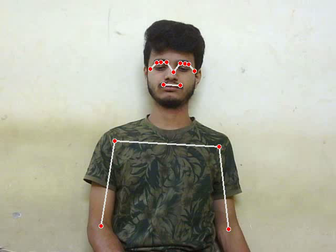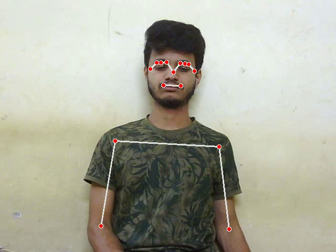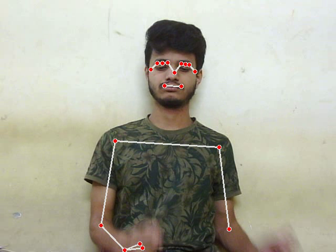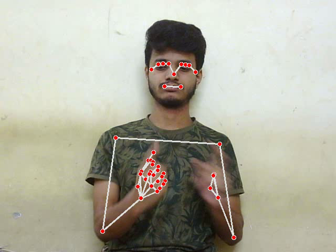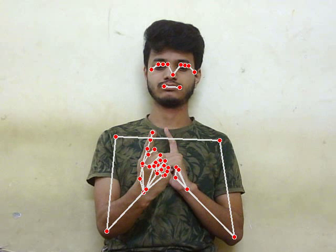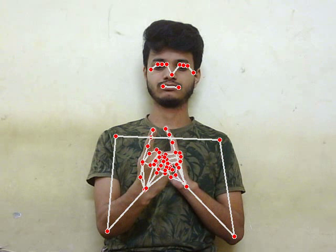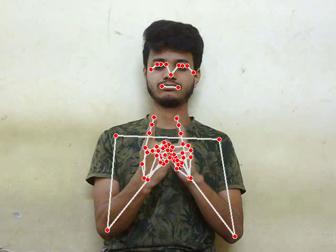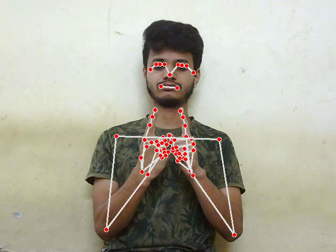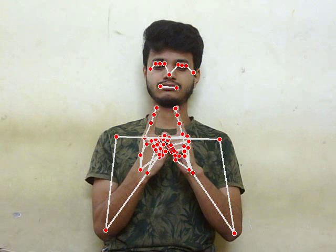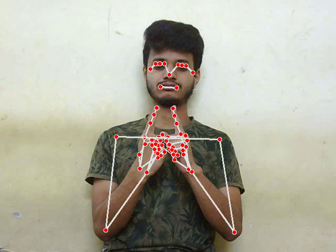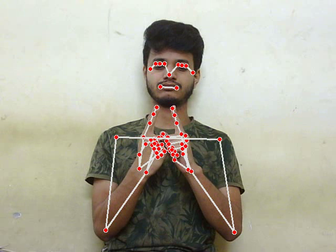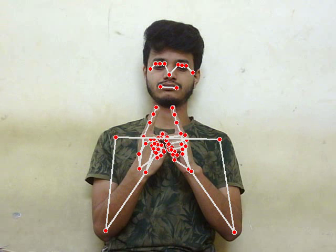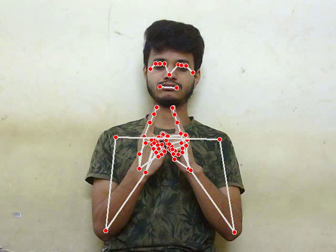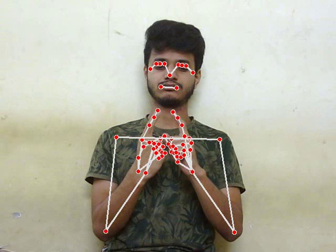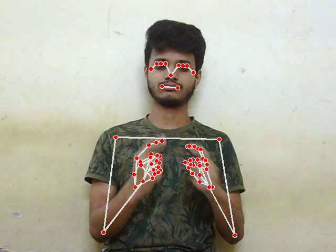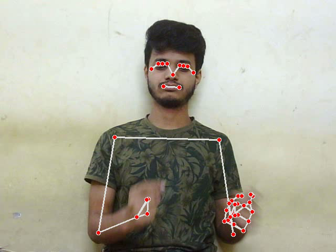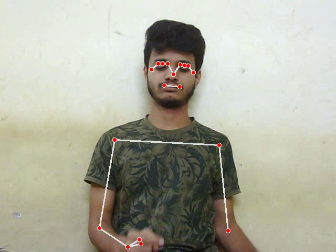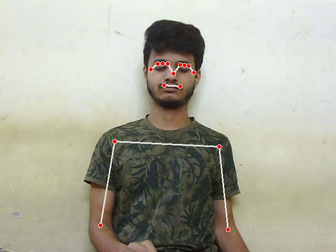meet